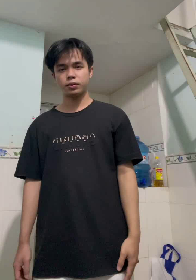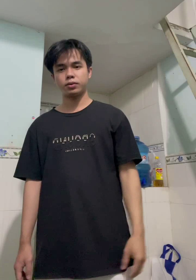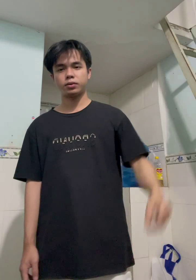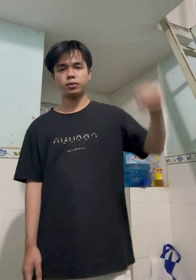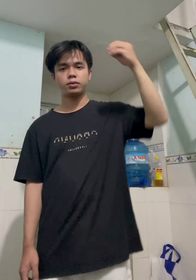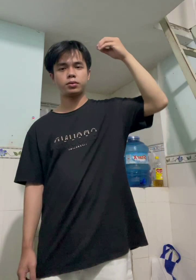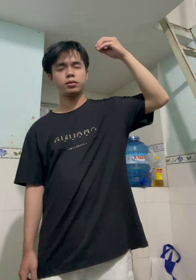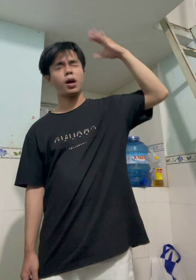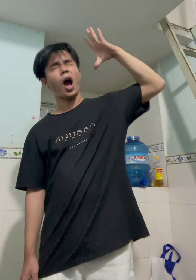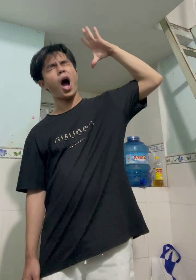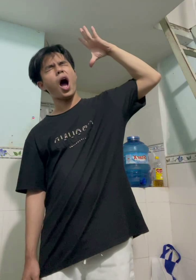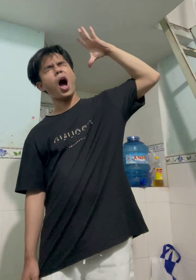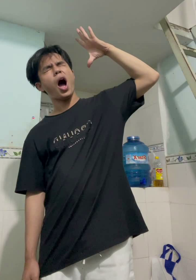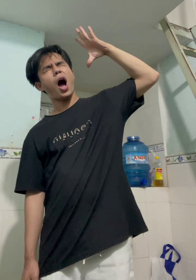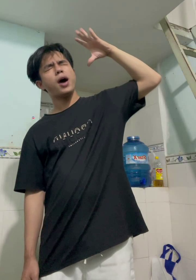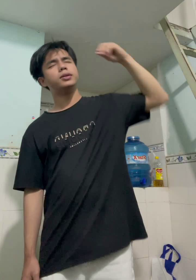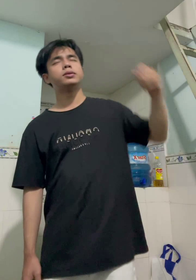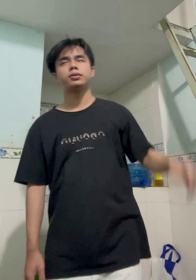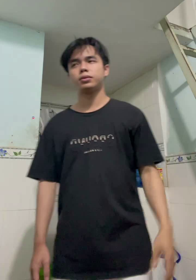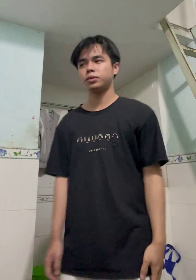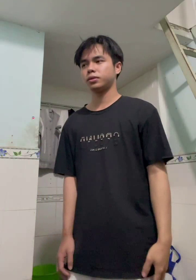troi nang